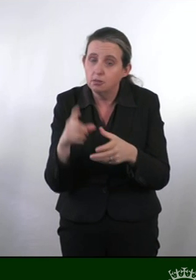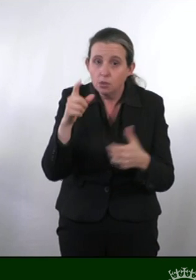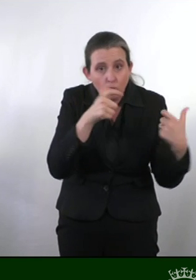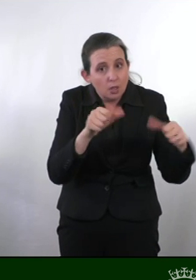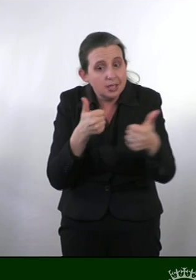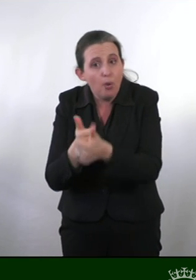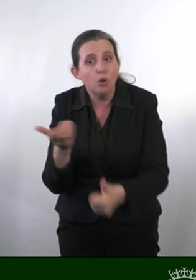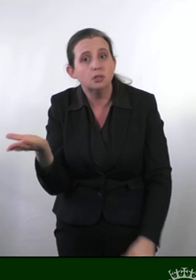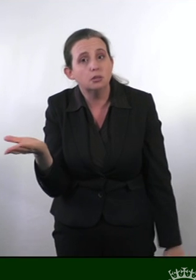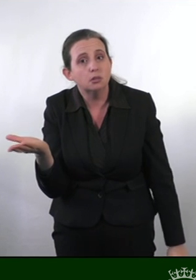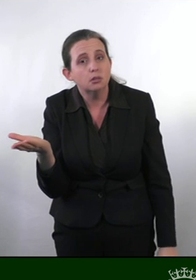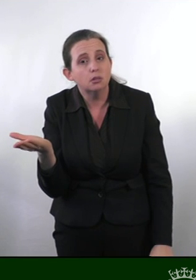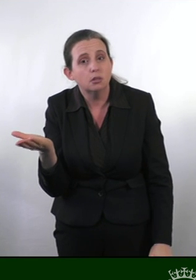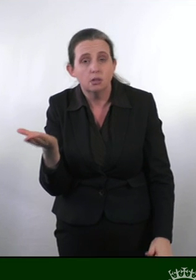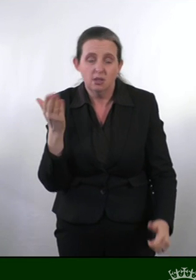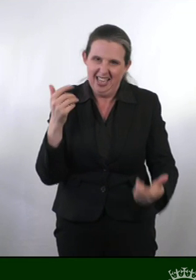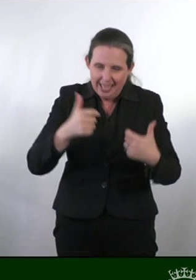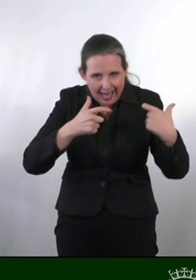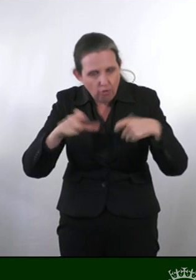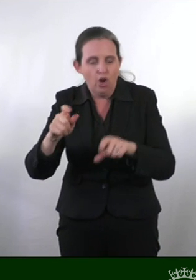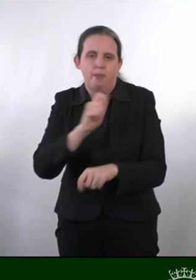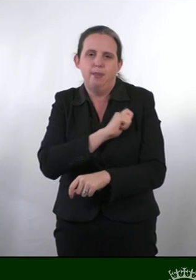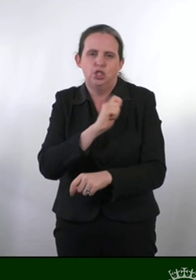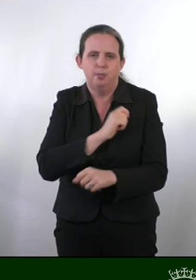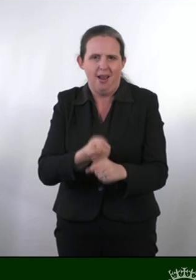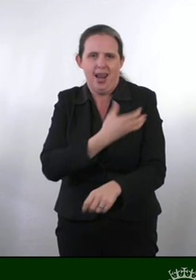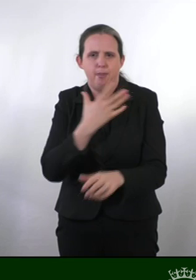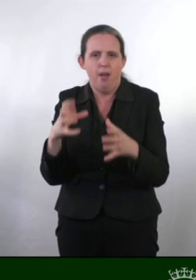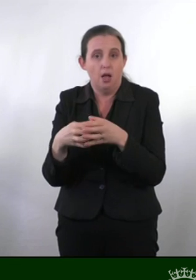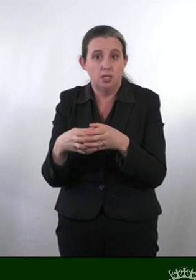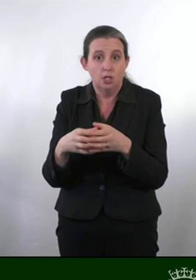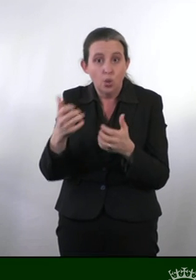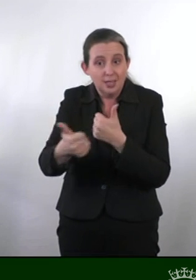Gentleman’s continued membership of the Labour party—yes or no?